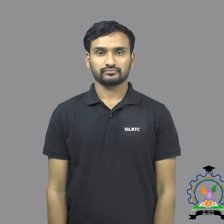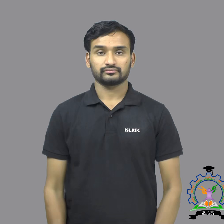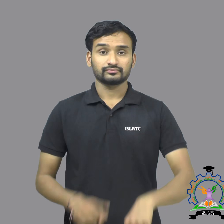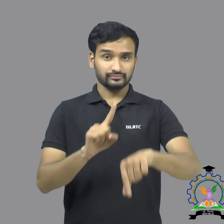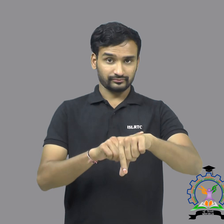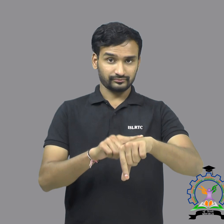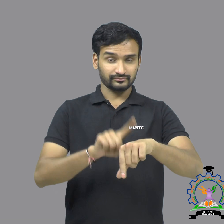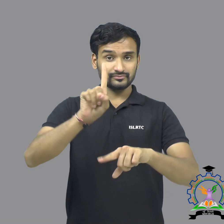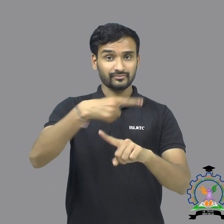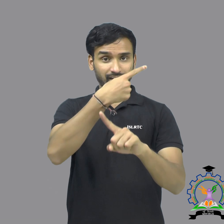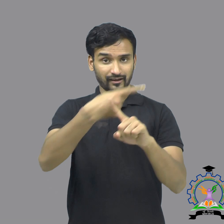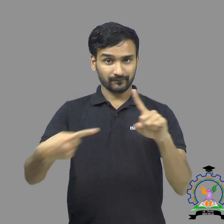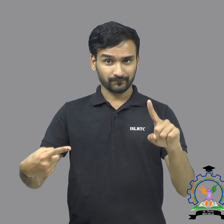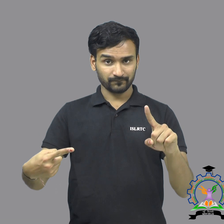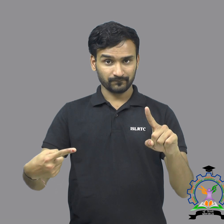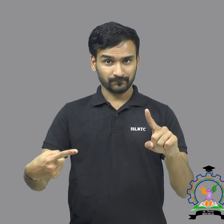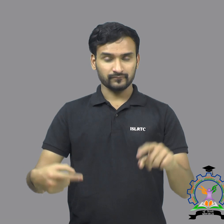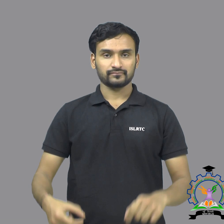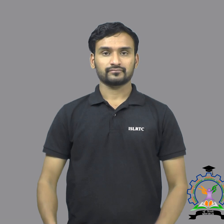One and a Half Hours